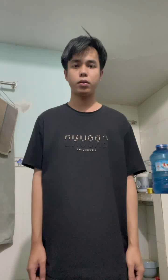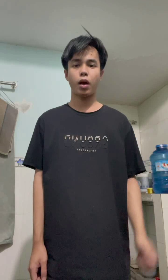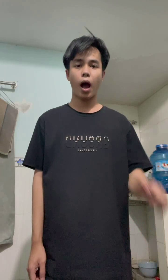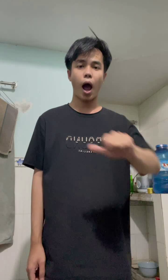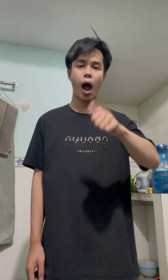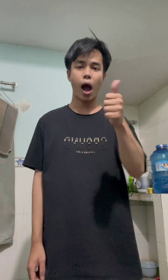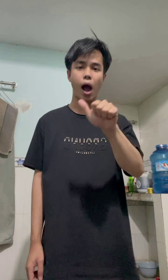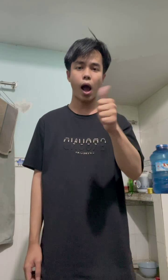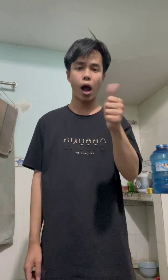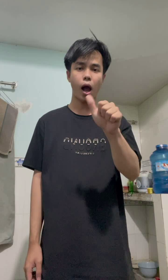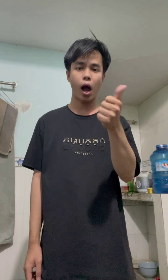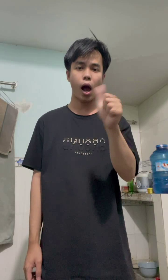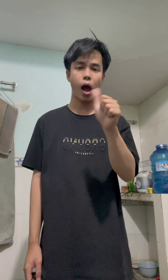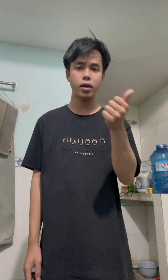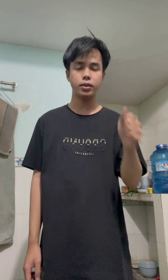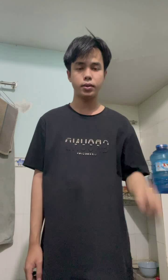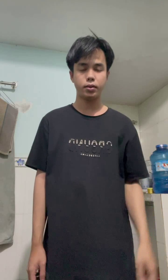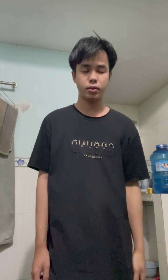ai